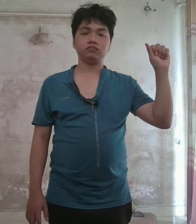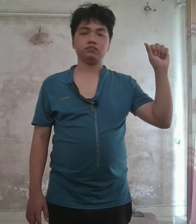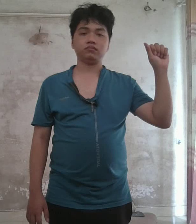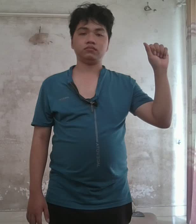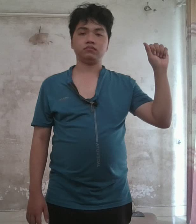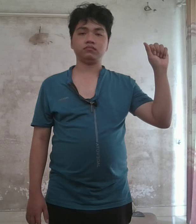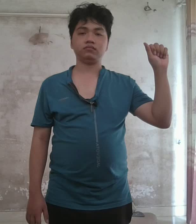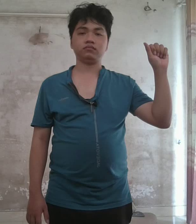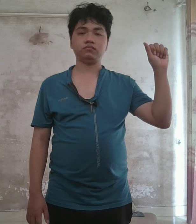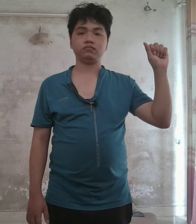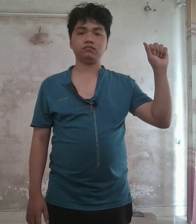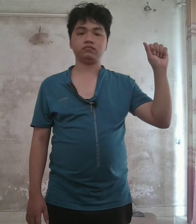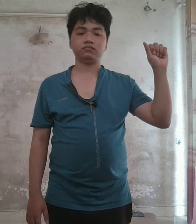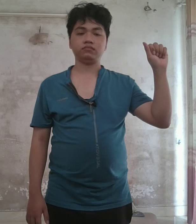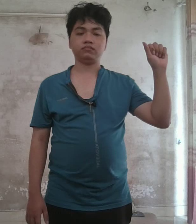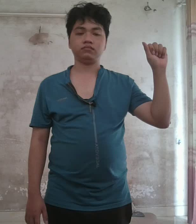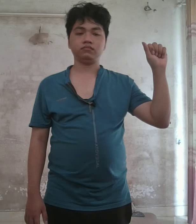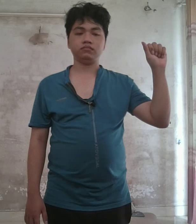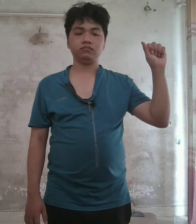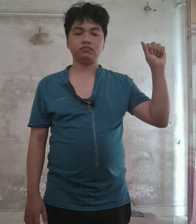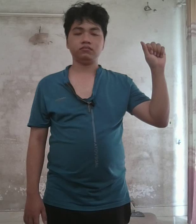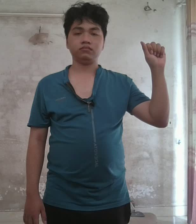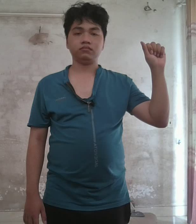a